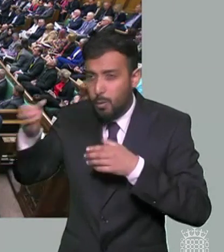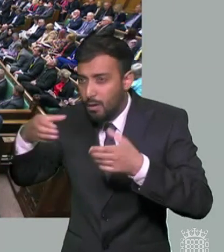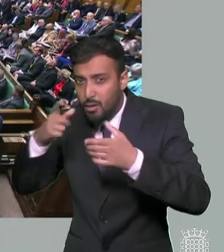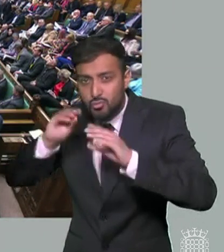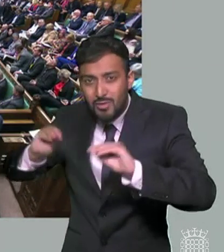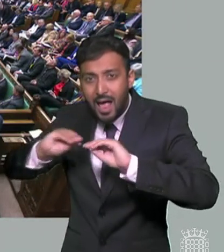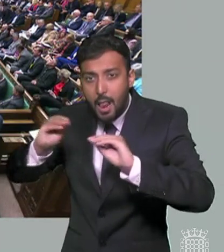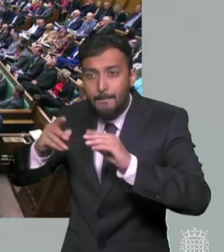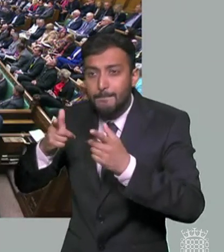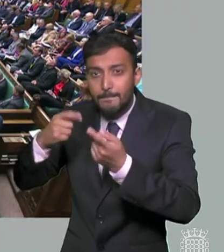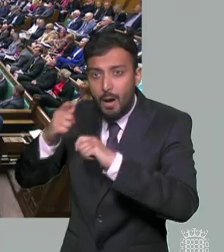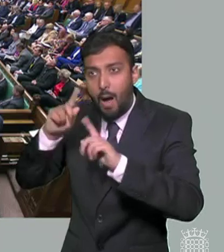Mr Speaker,